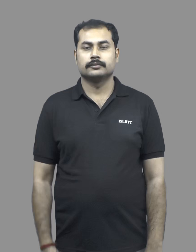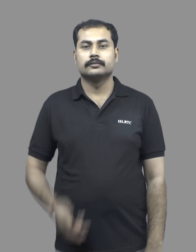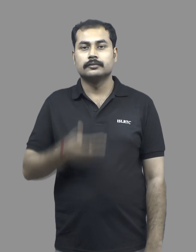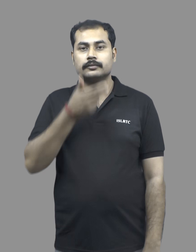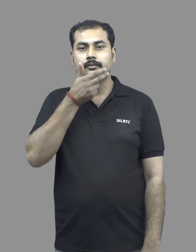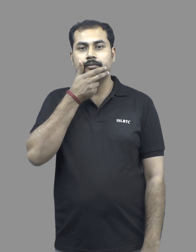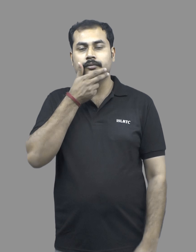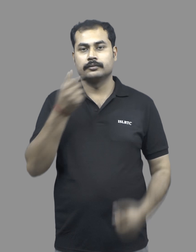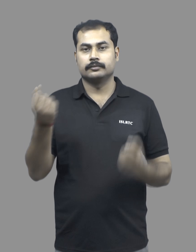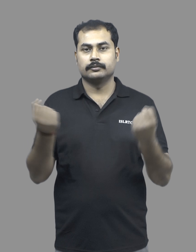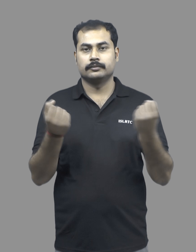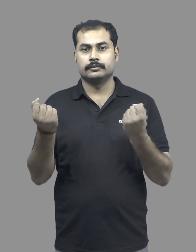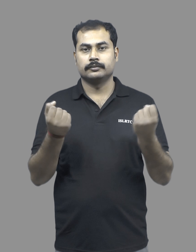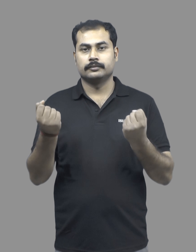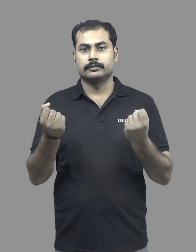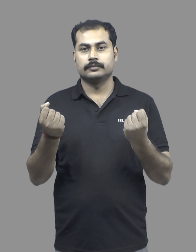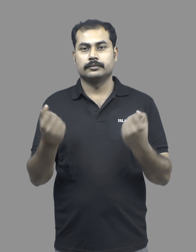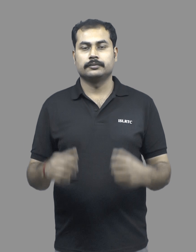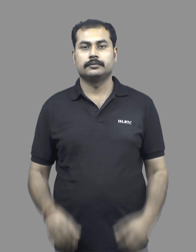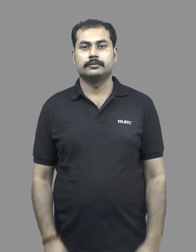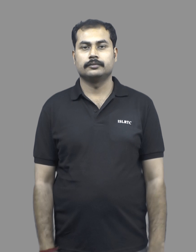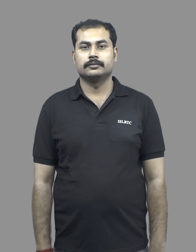Truck